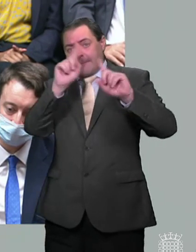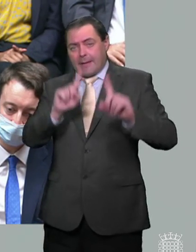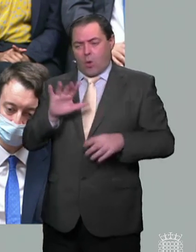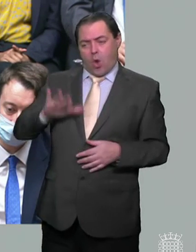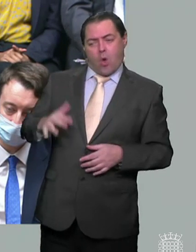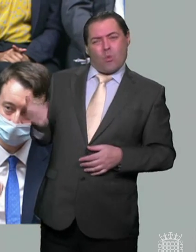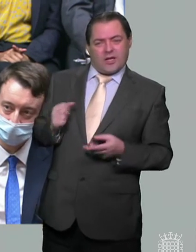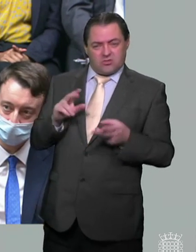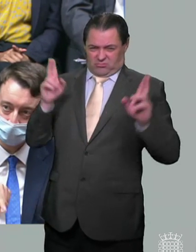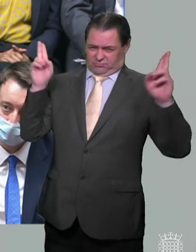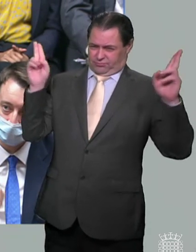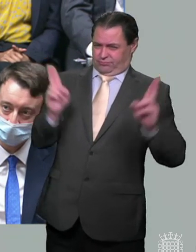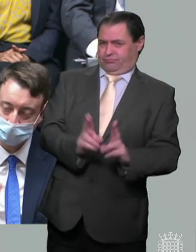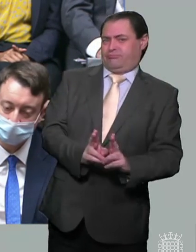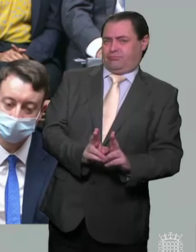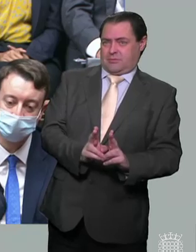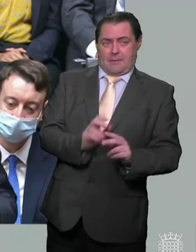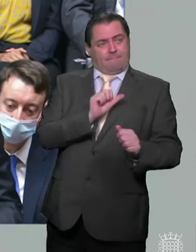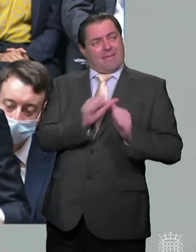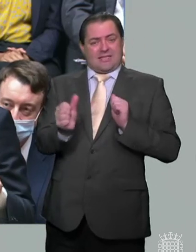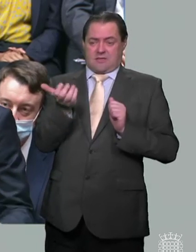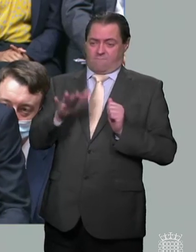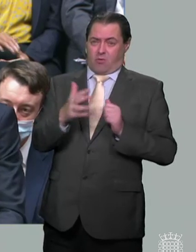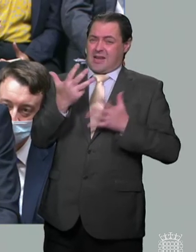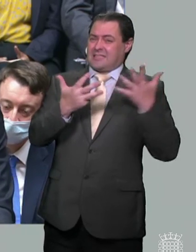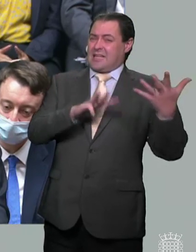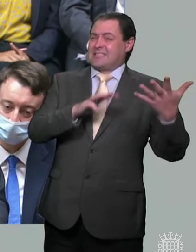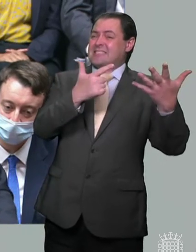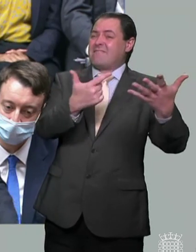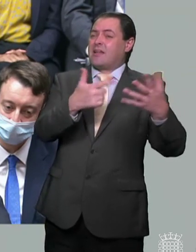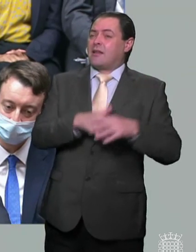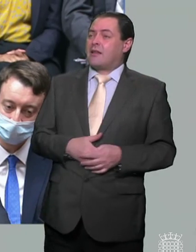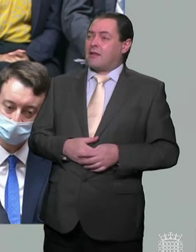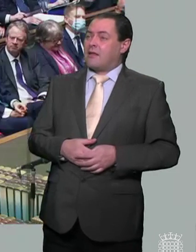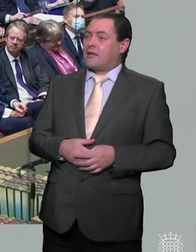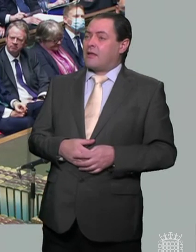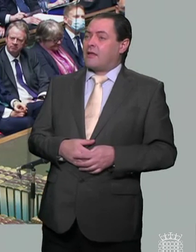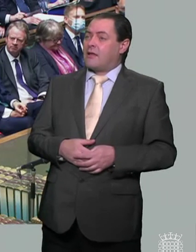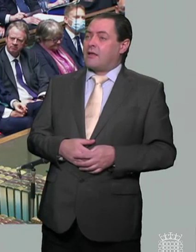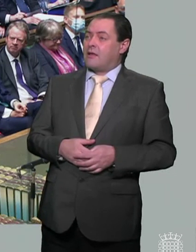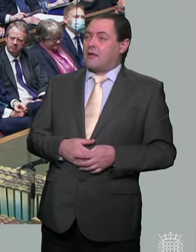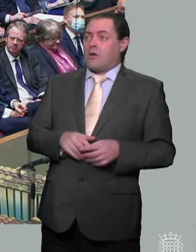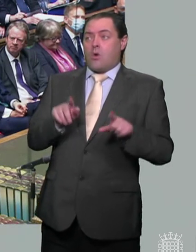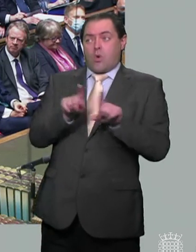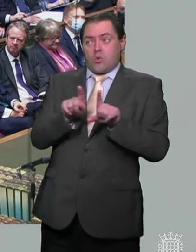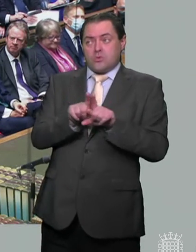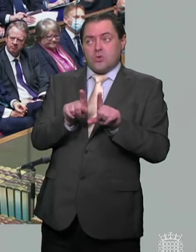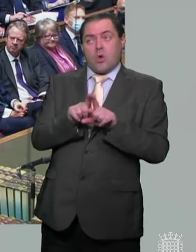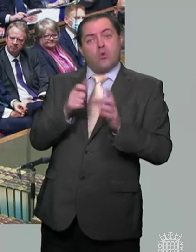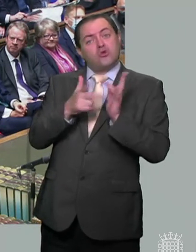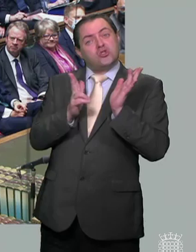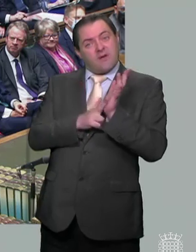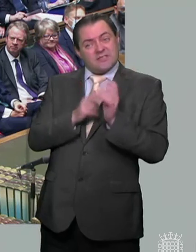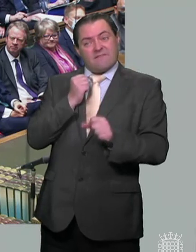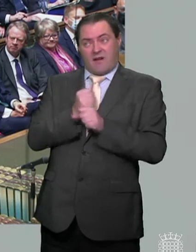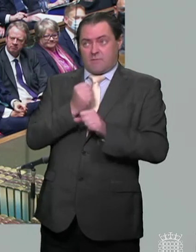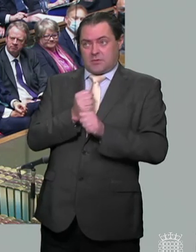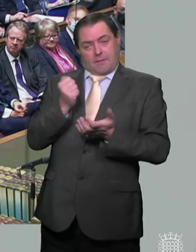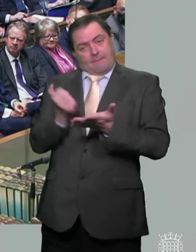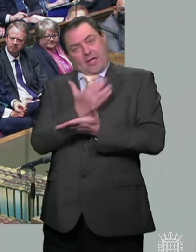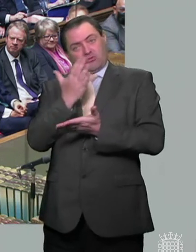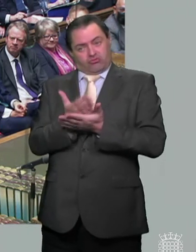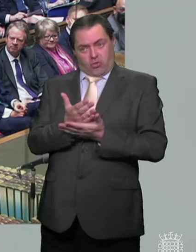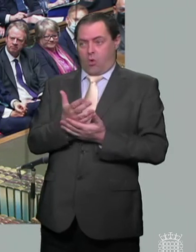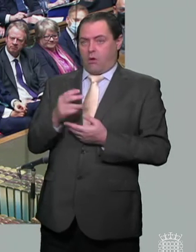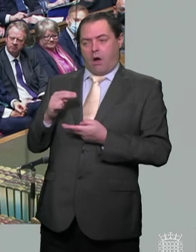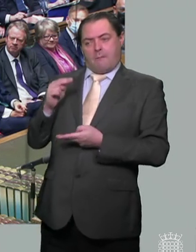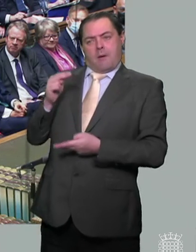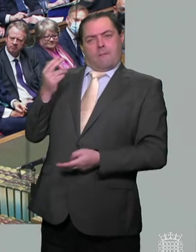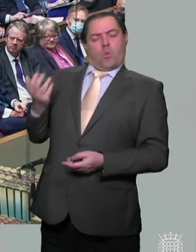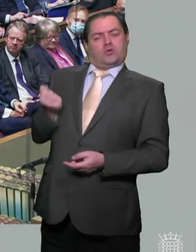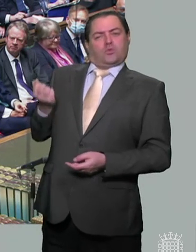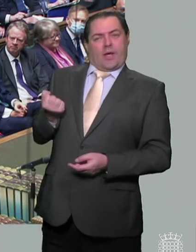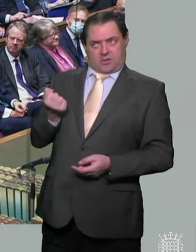low-paid work falling to its lowest level since 1997, and it is a Conservative Government who are increasing the wage floor again today.